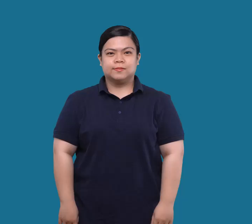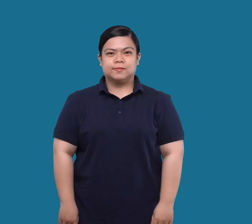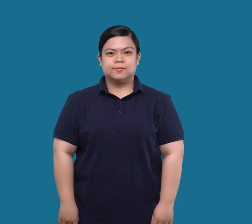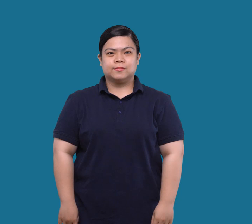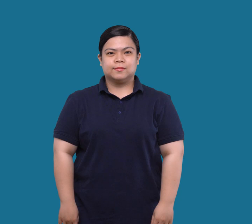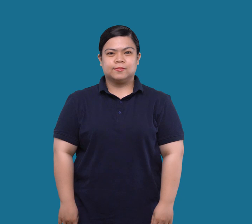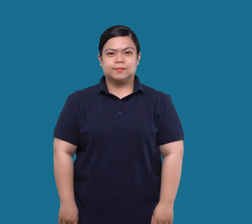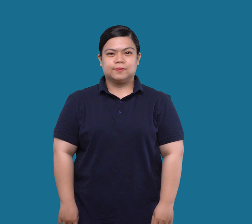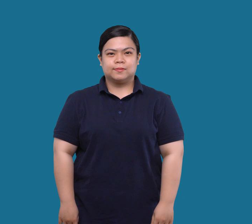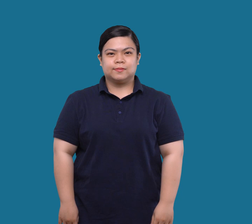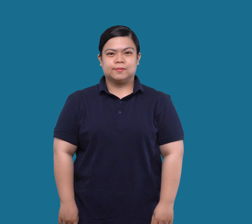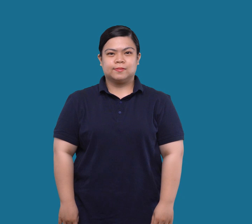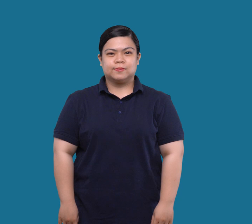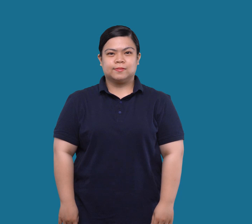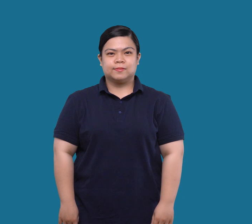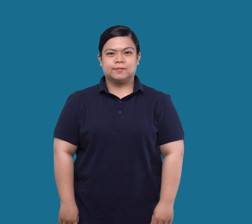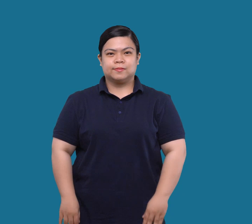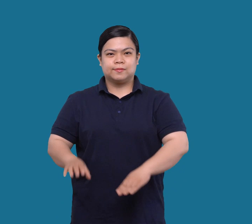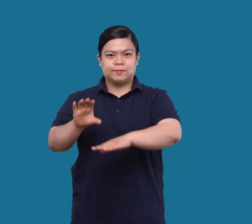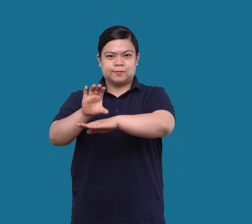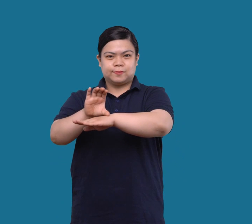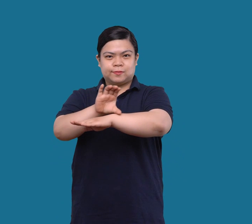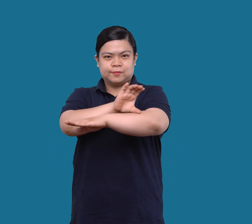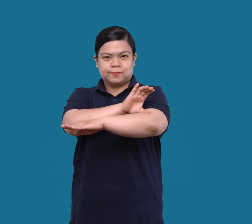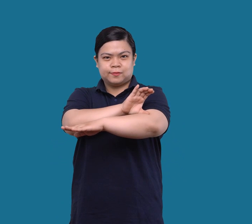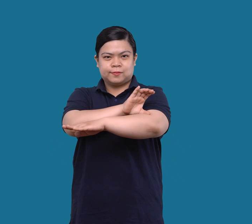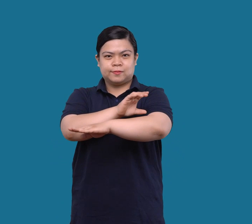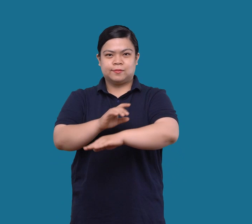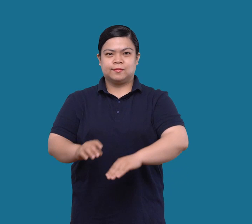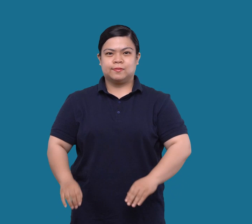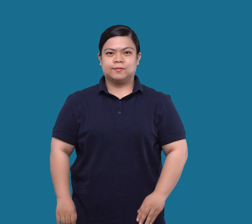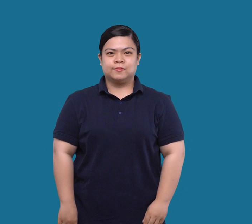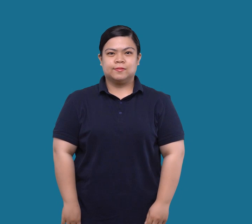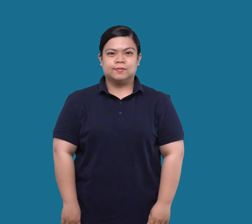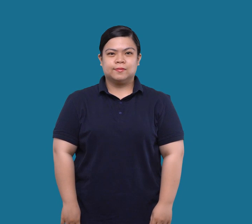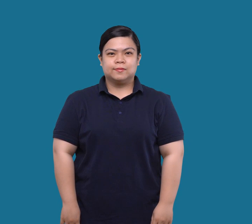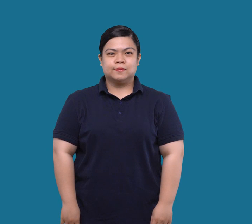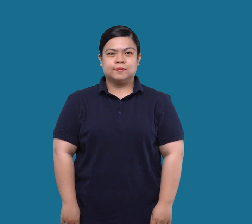xe container